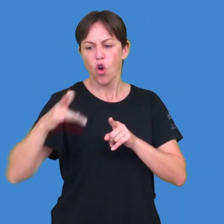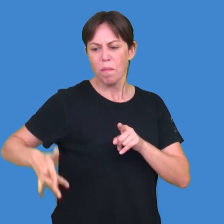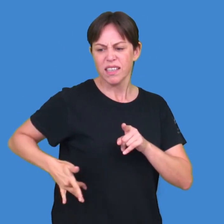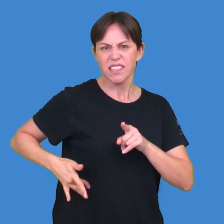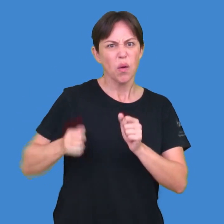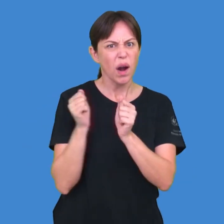hígado